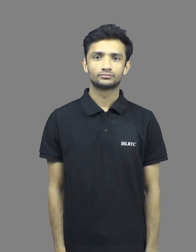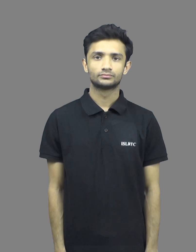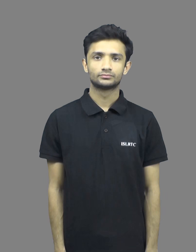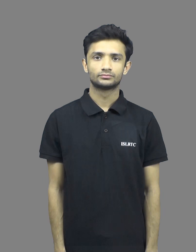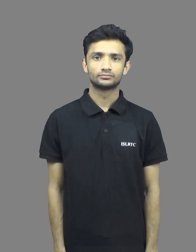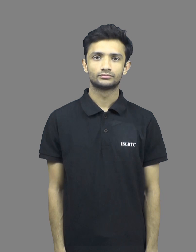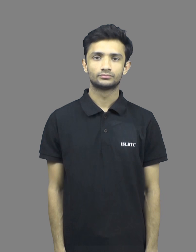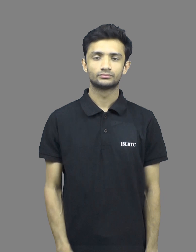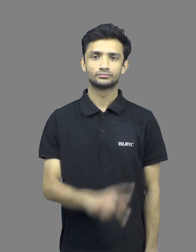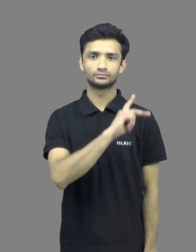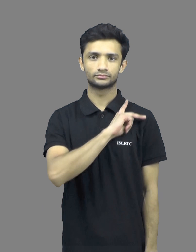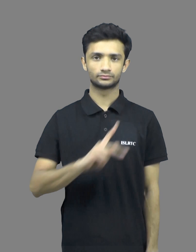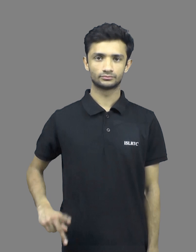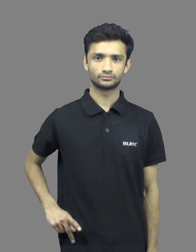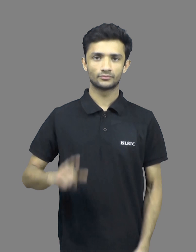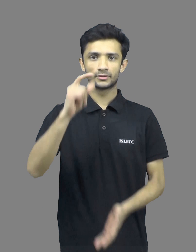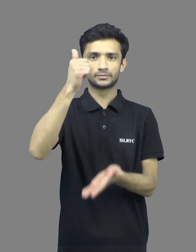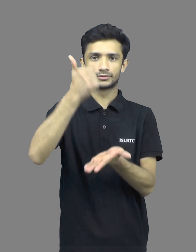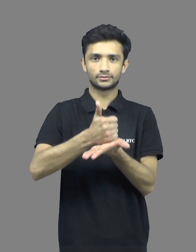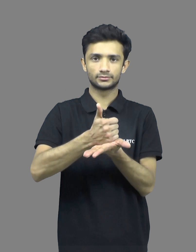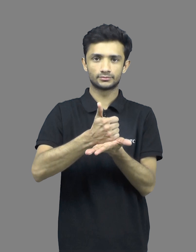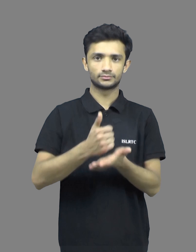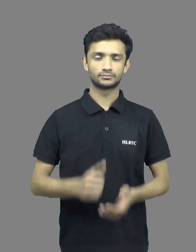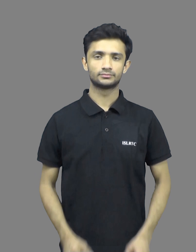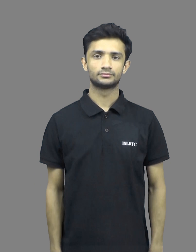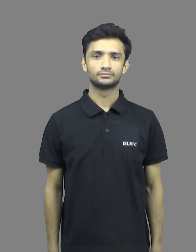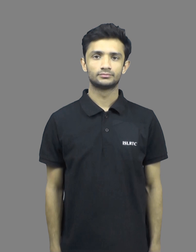Karnataka Bank